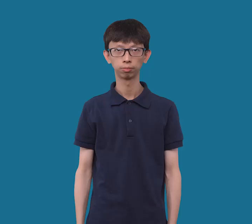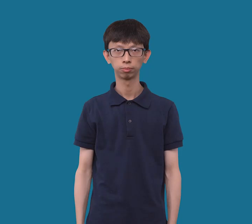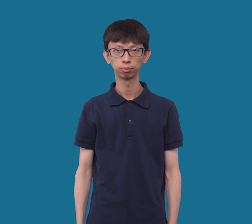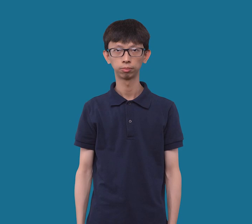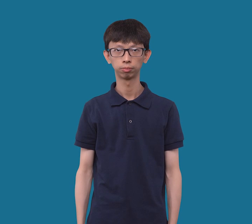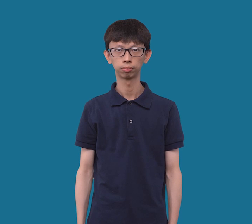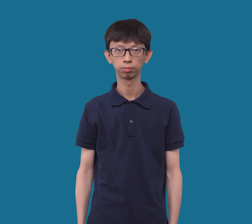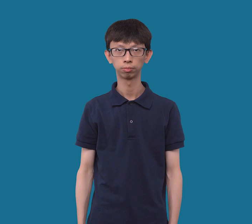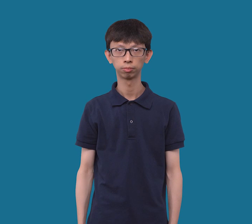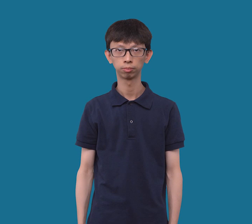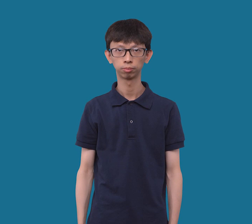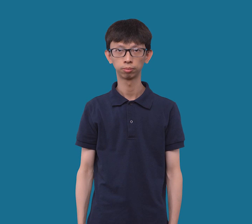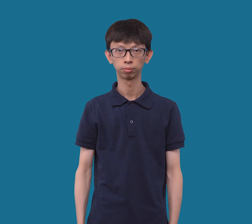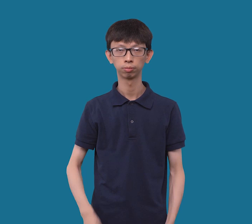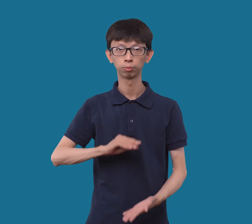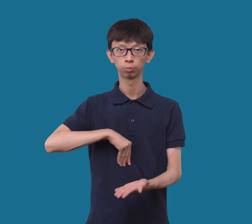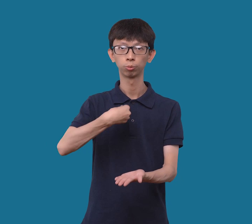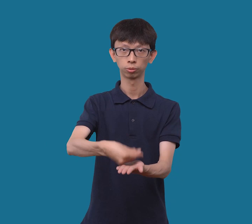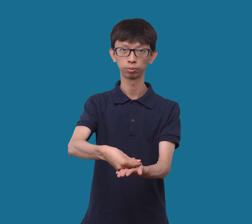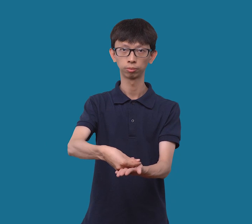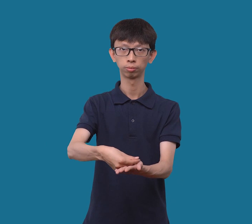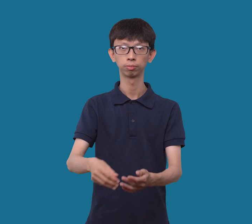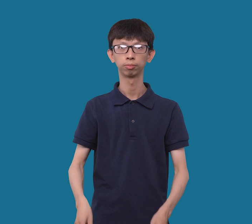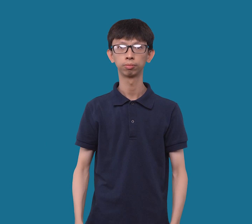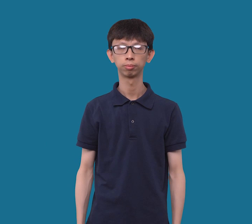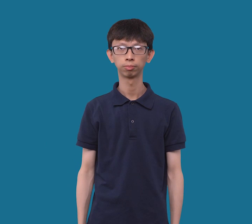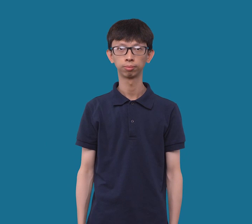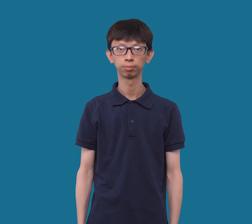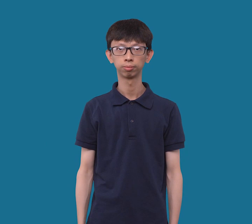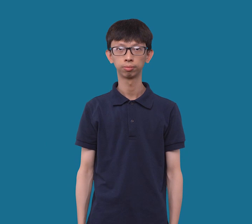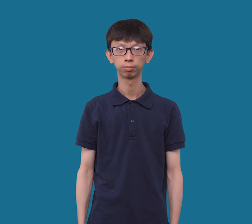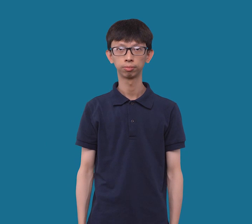bồi thường